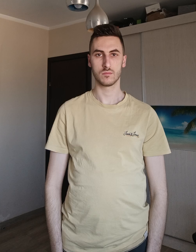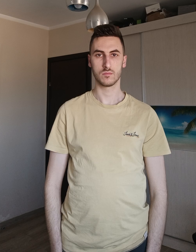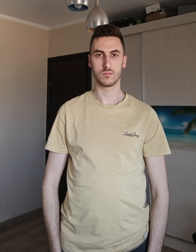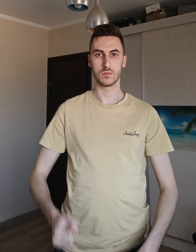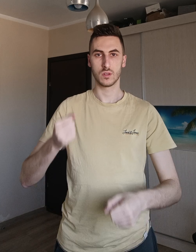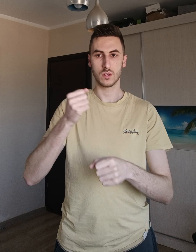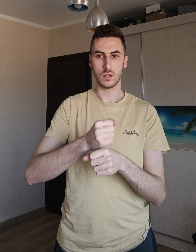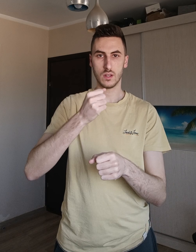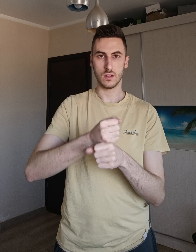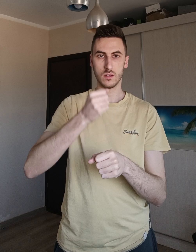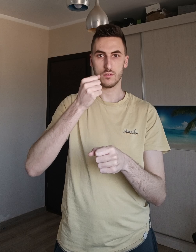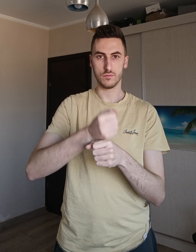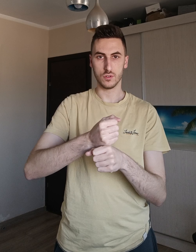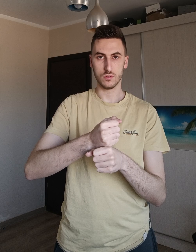לעבוד